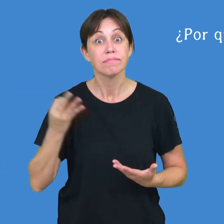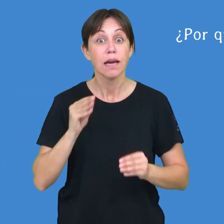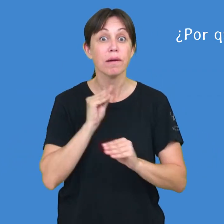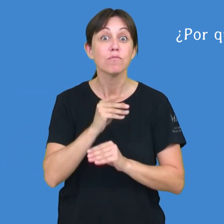cuidar